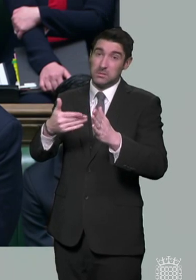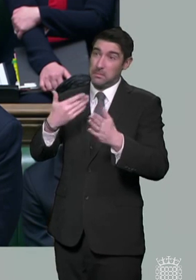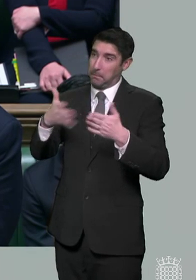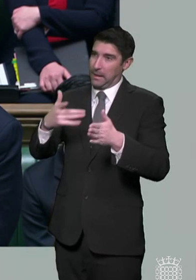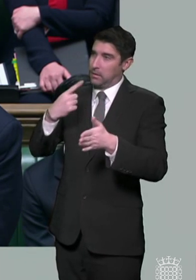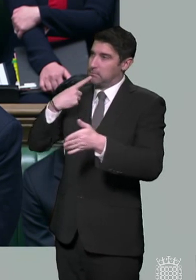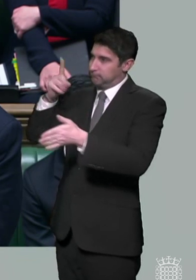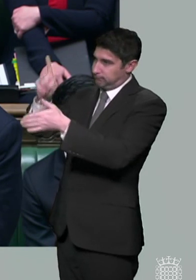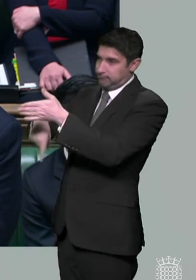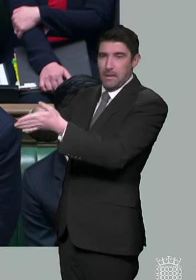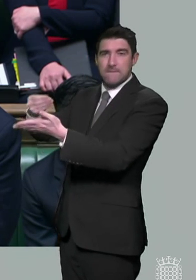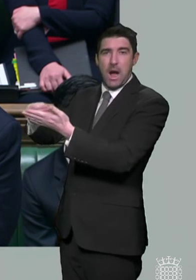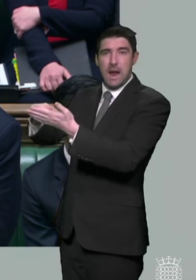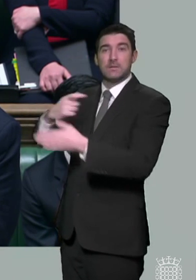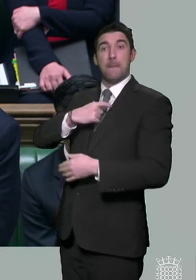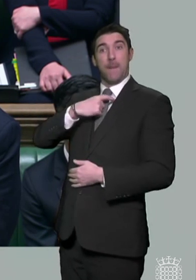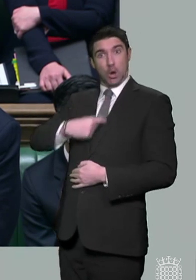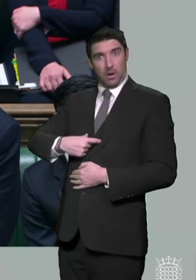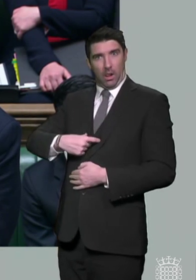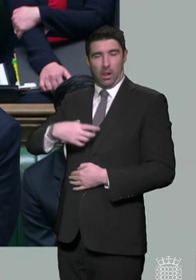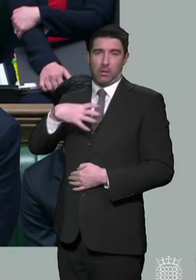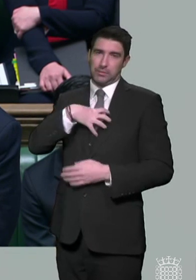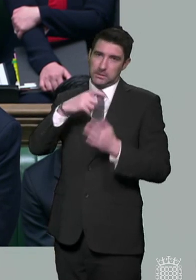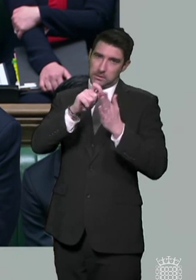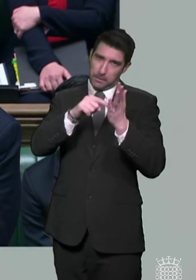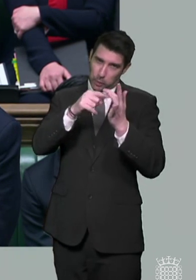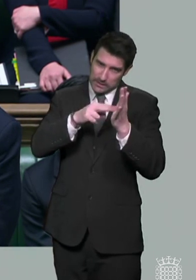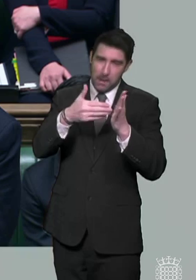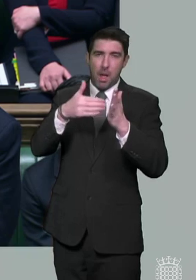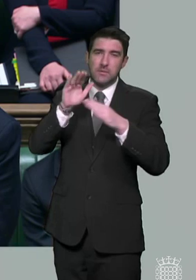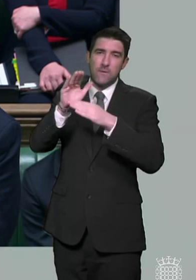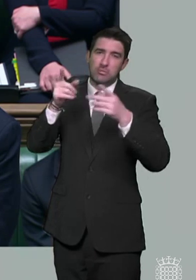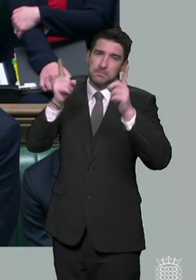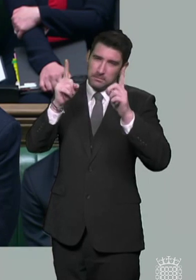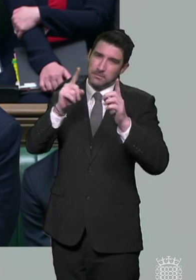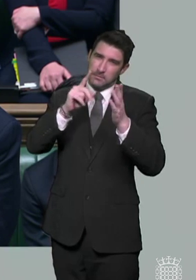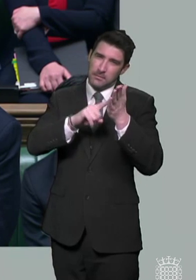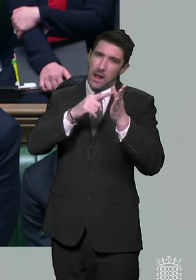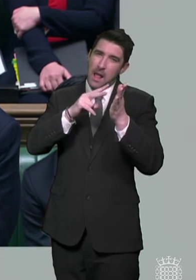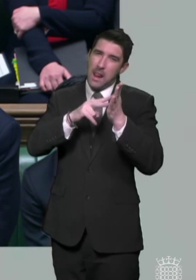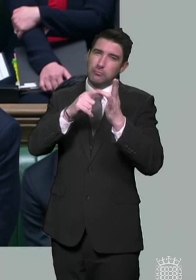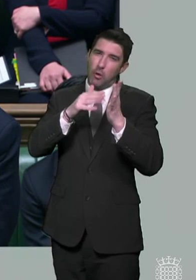The House will have heard what the President of the United States had to say last night.